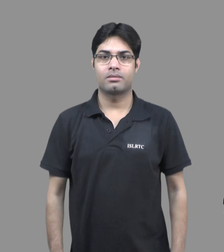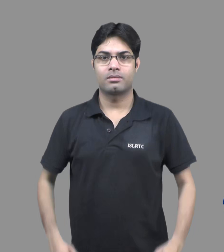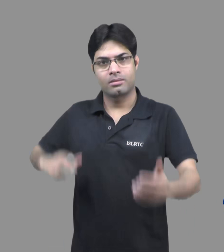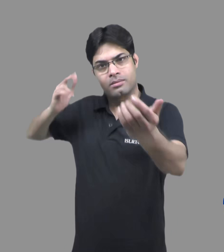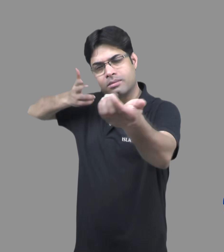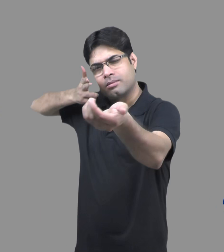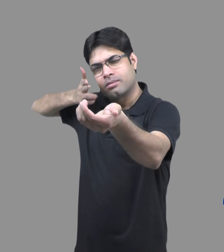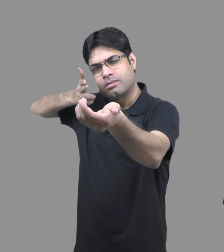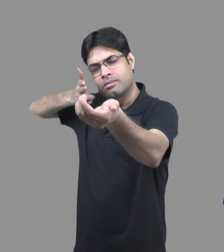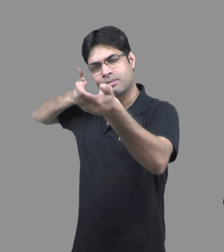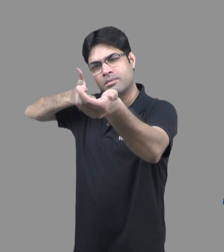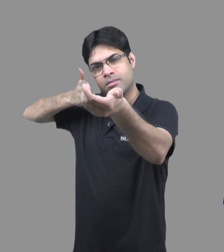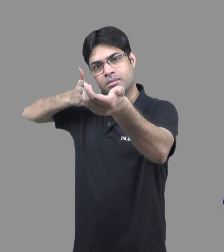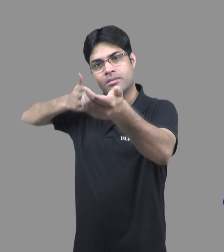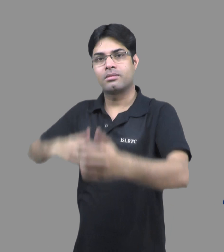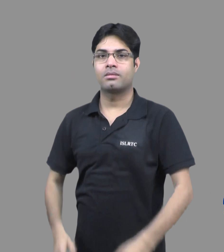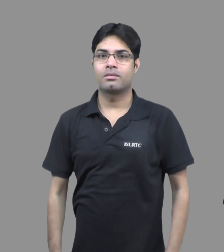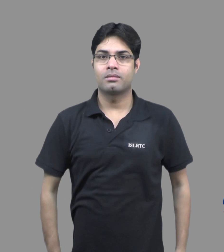Shooting